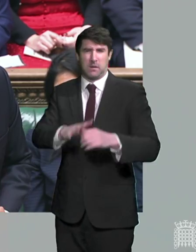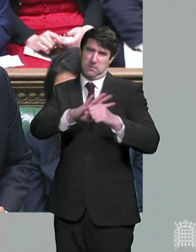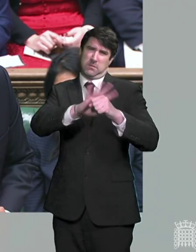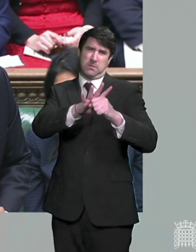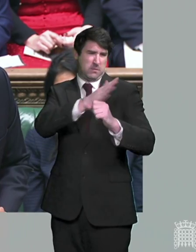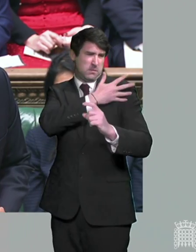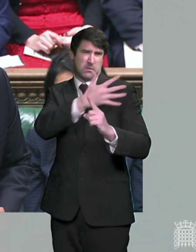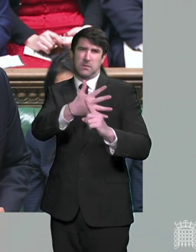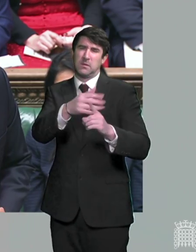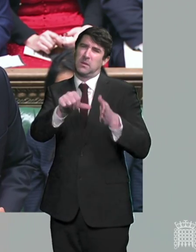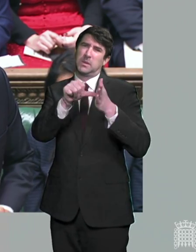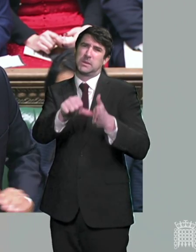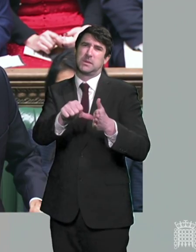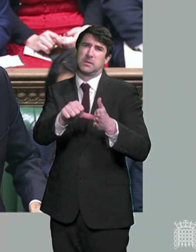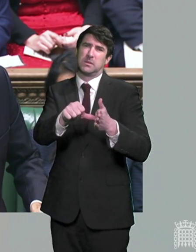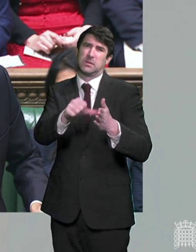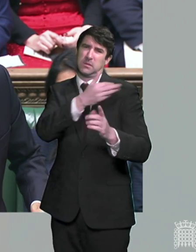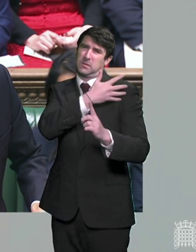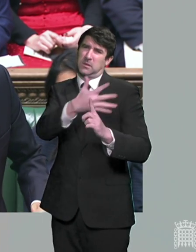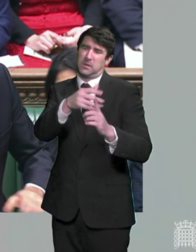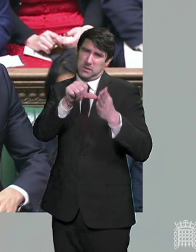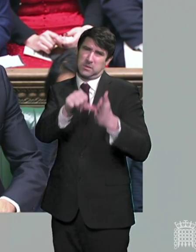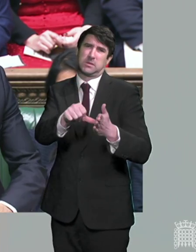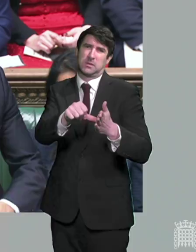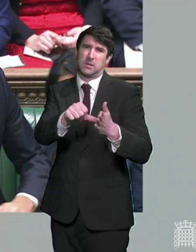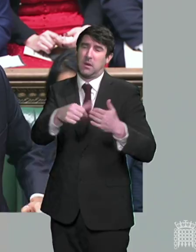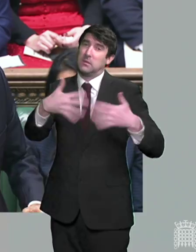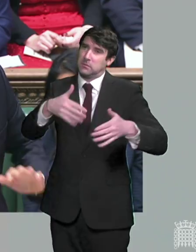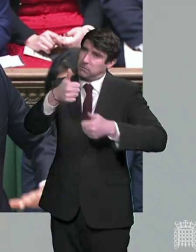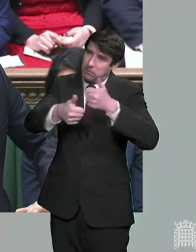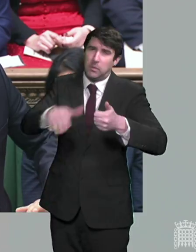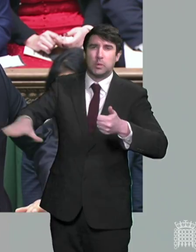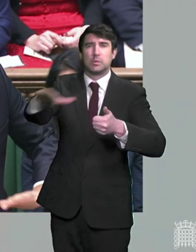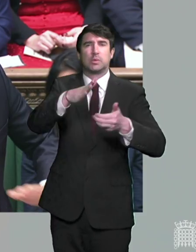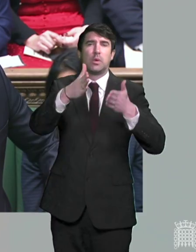I pay tribute to all their hard work, and I know that the House will join me in that regard.